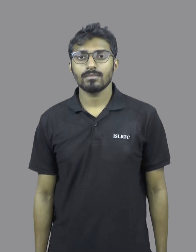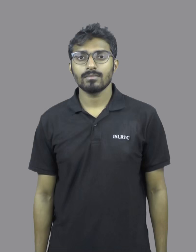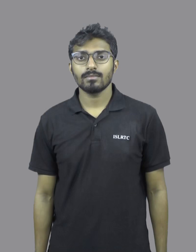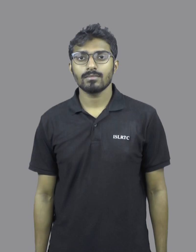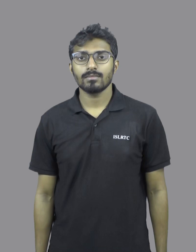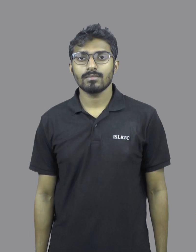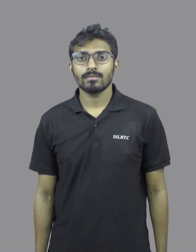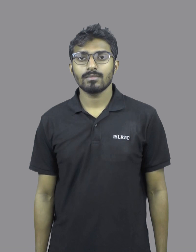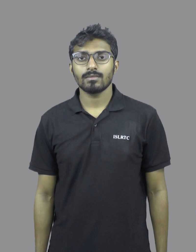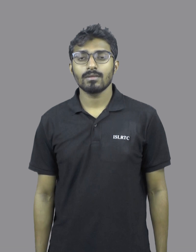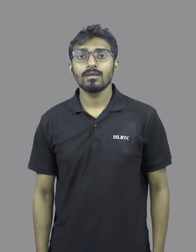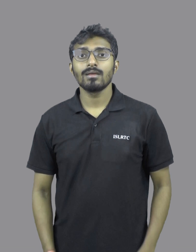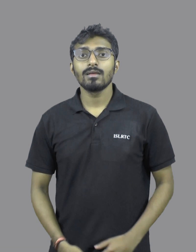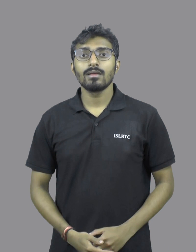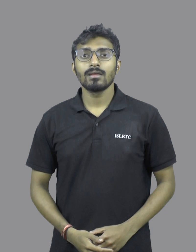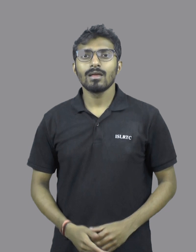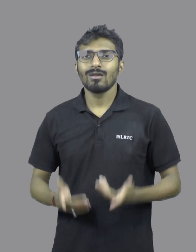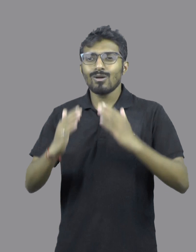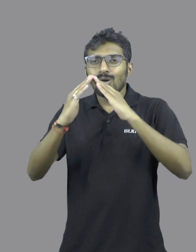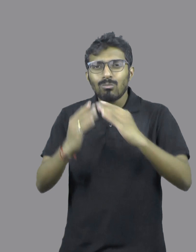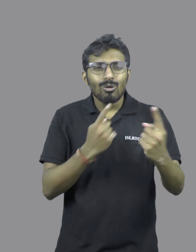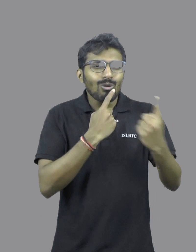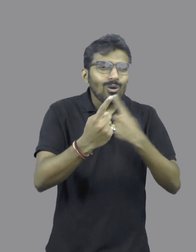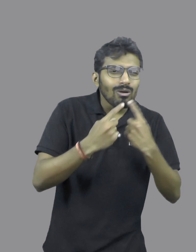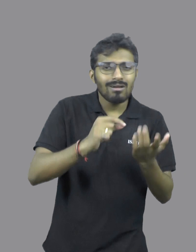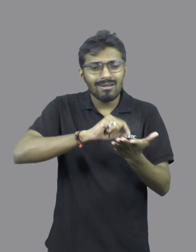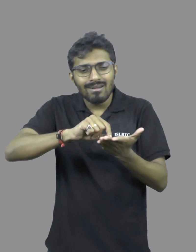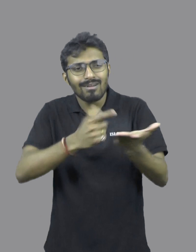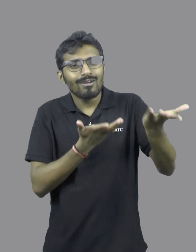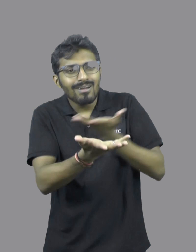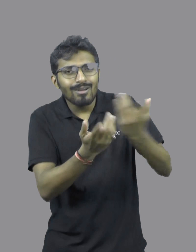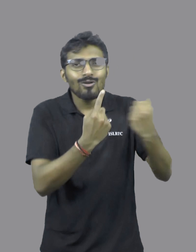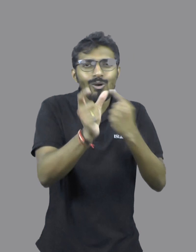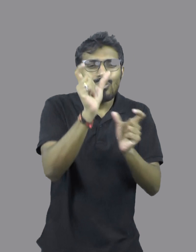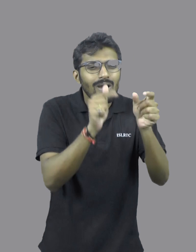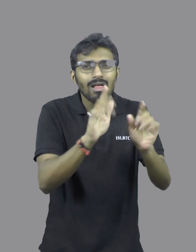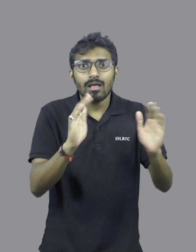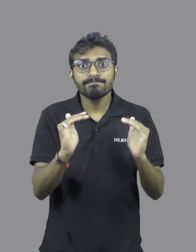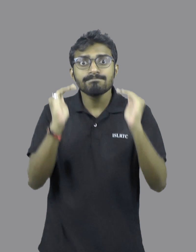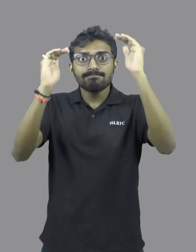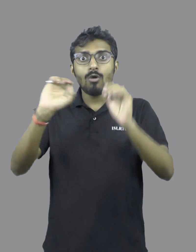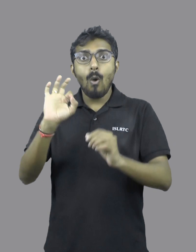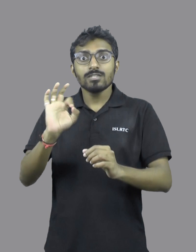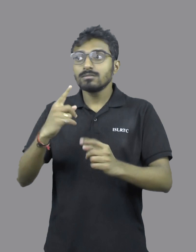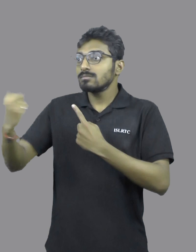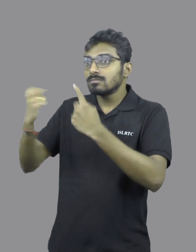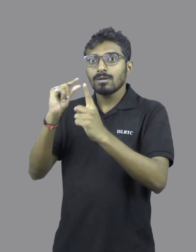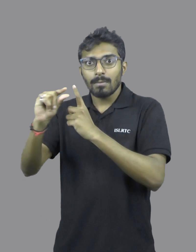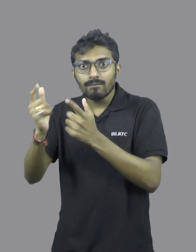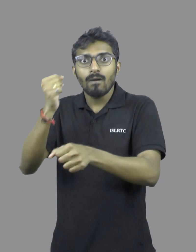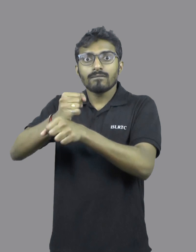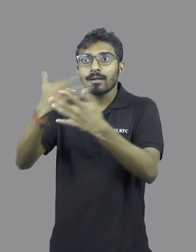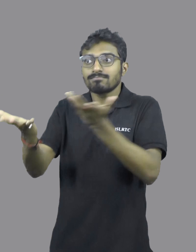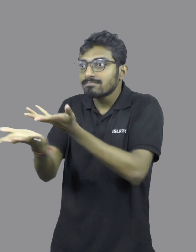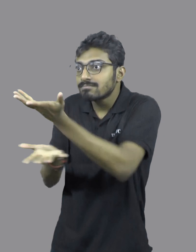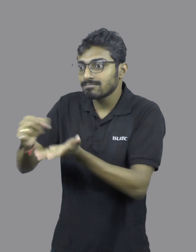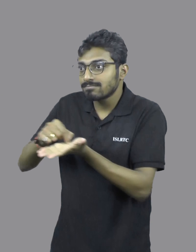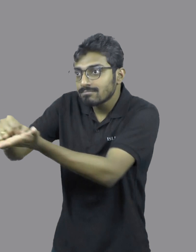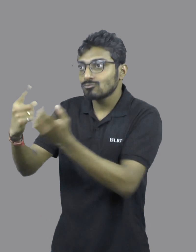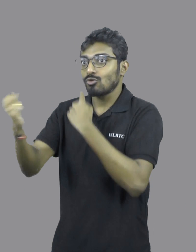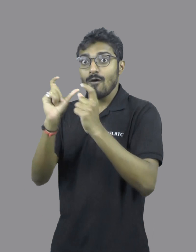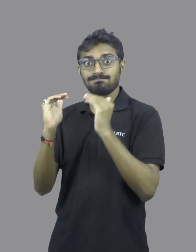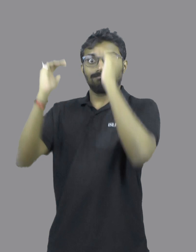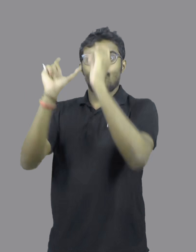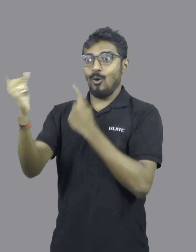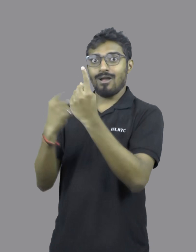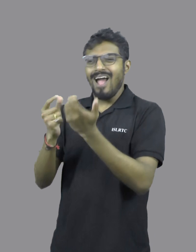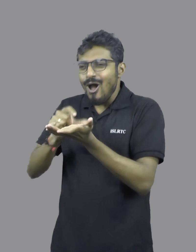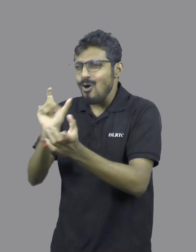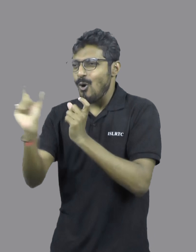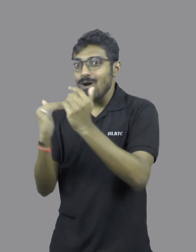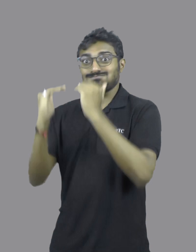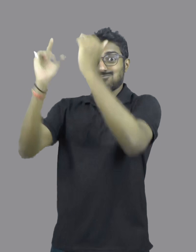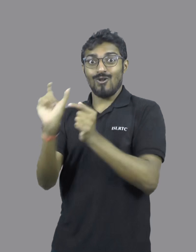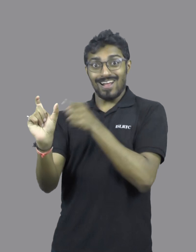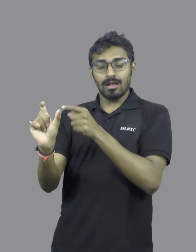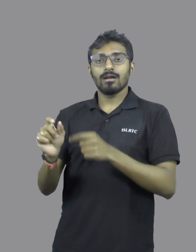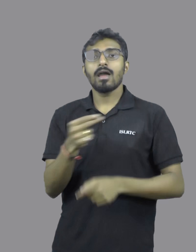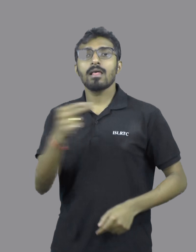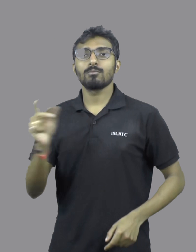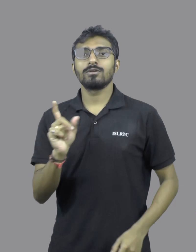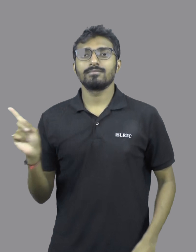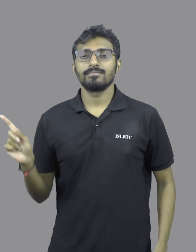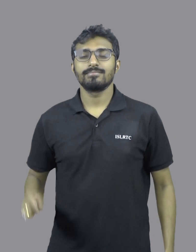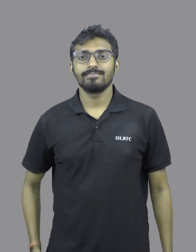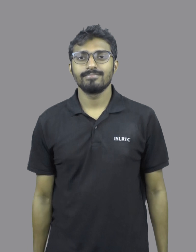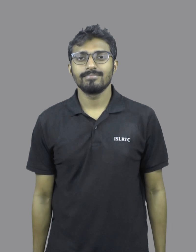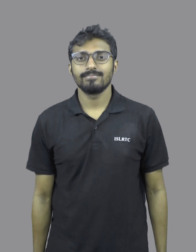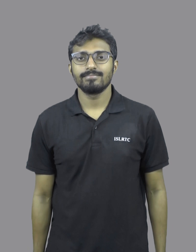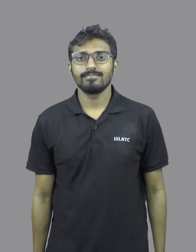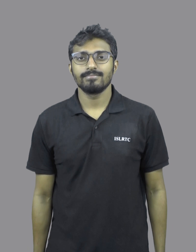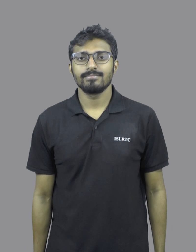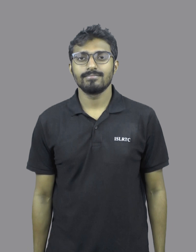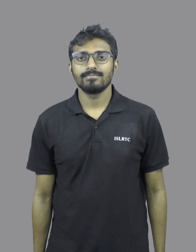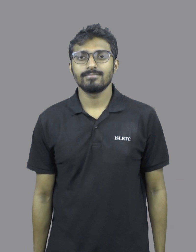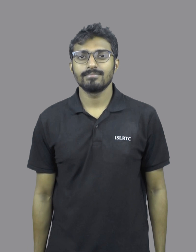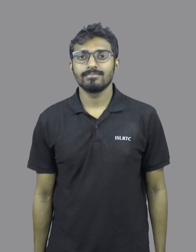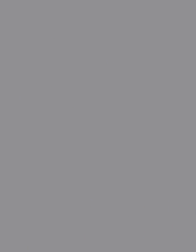Officialese